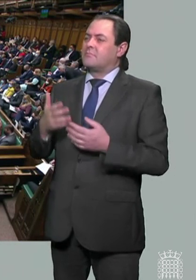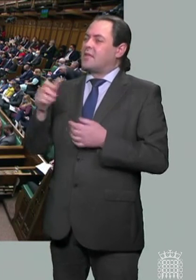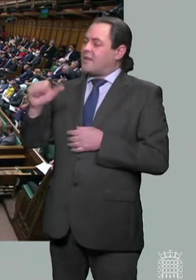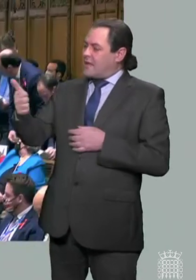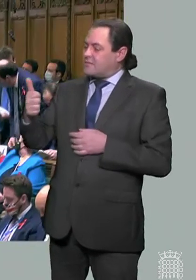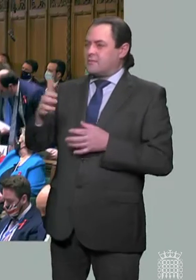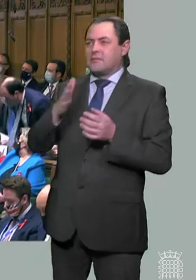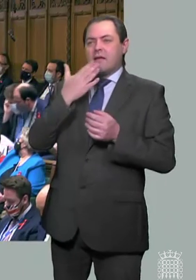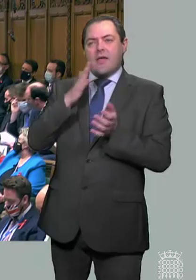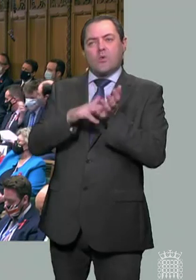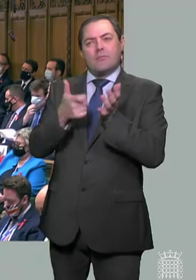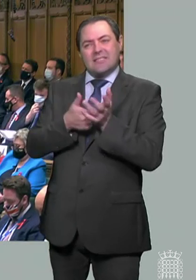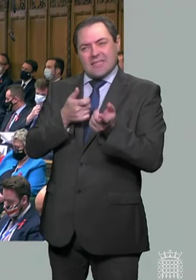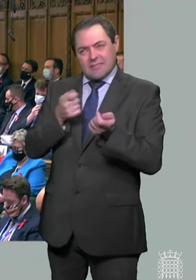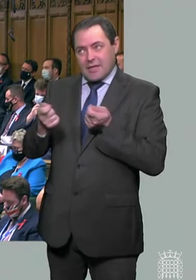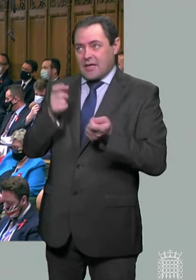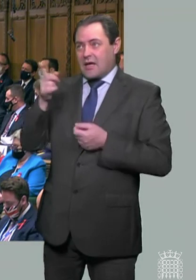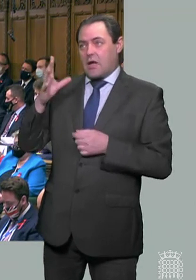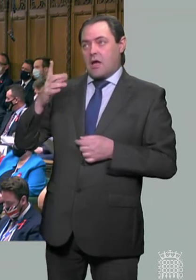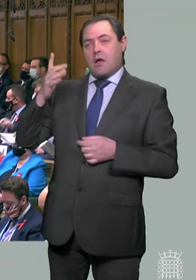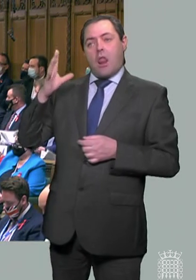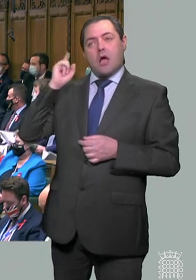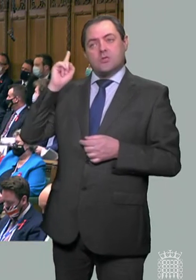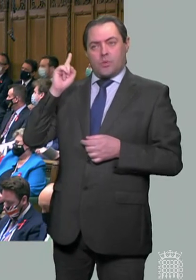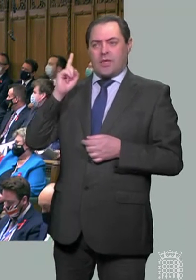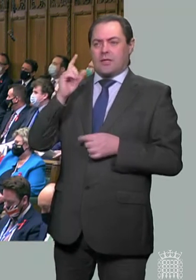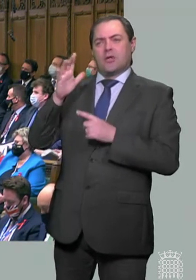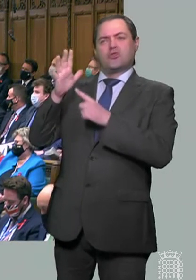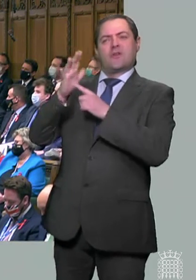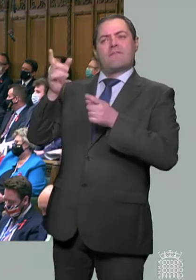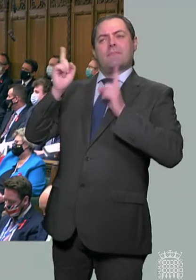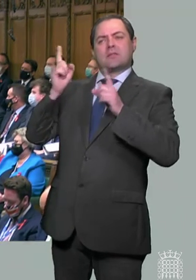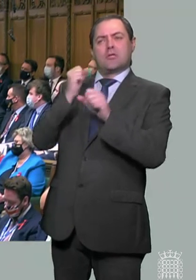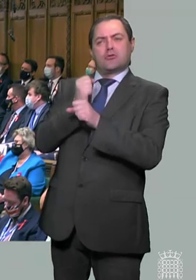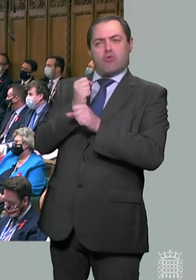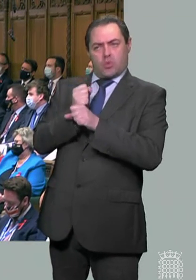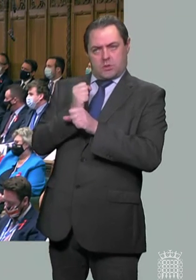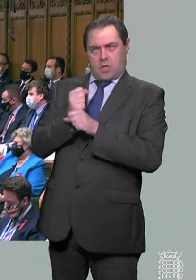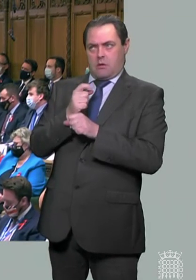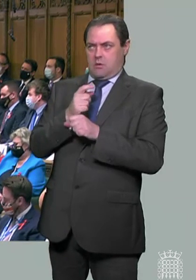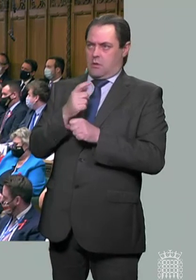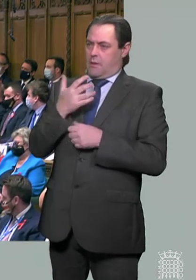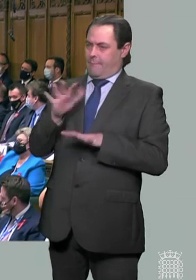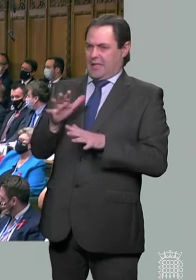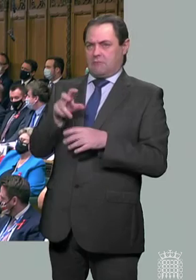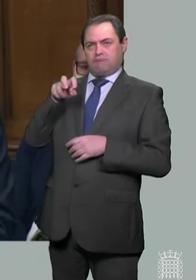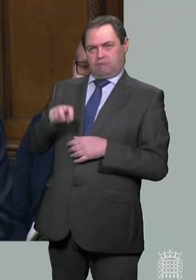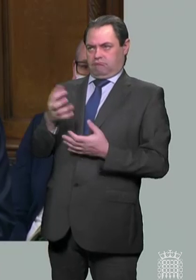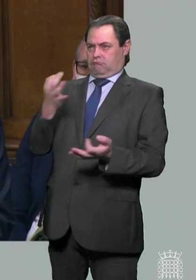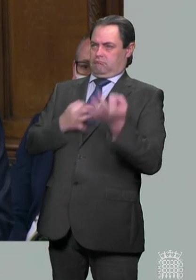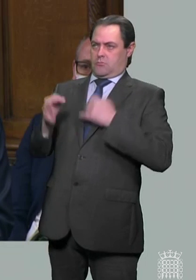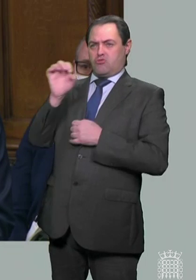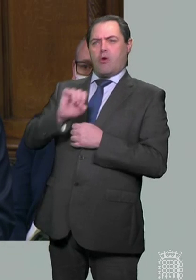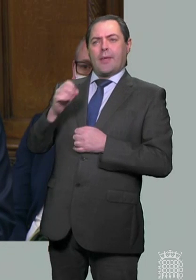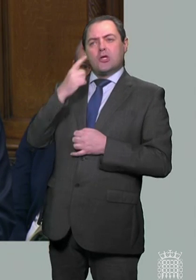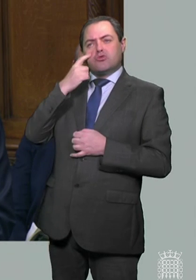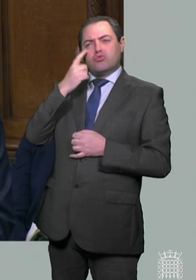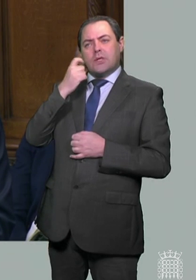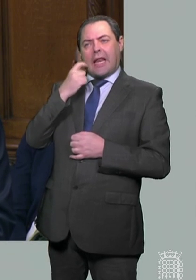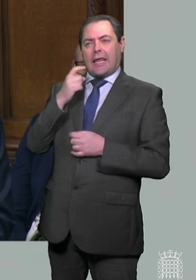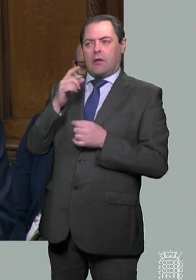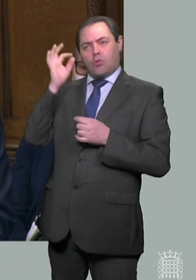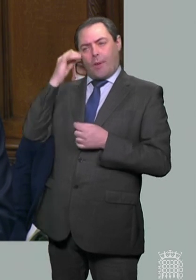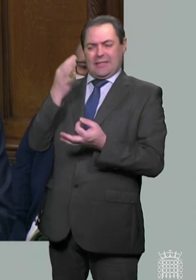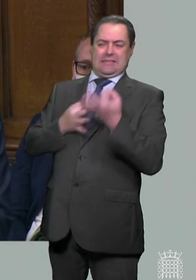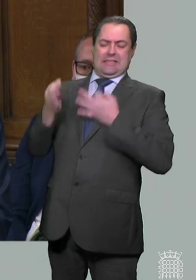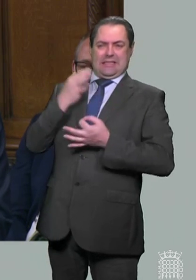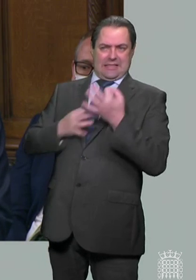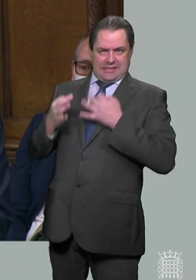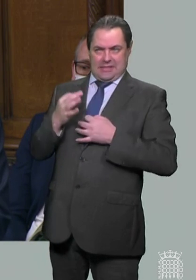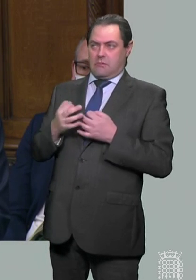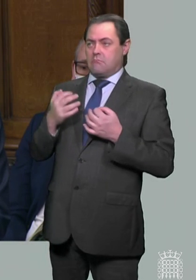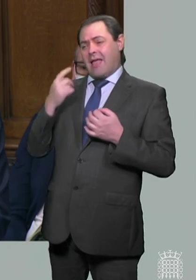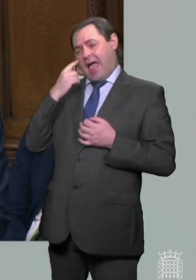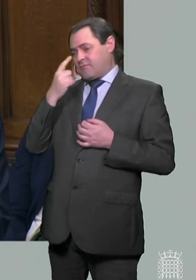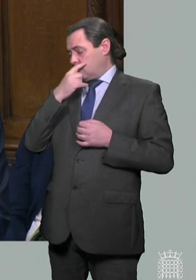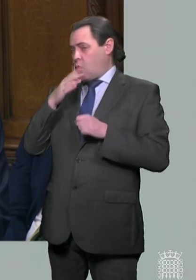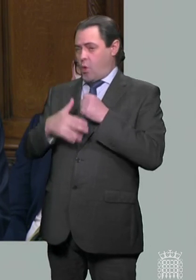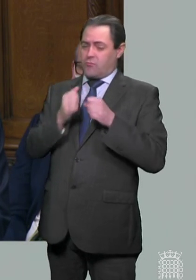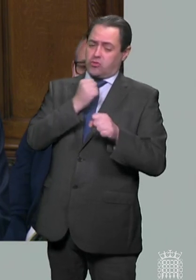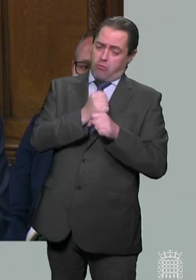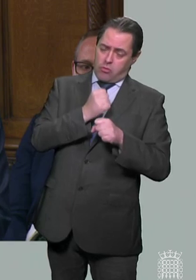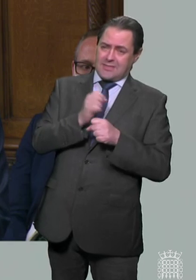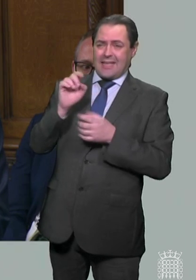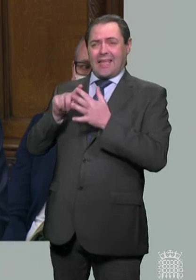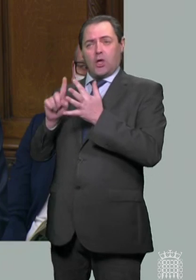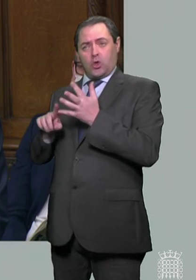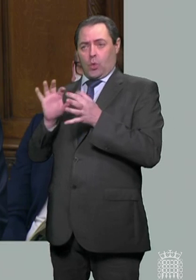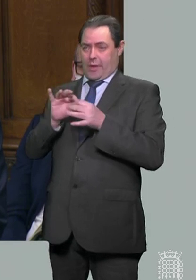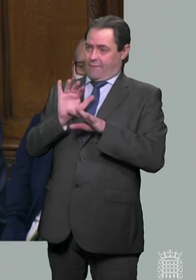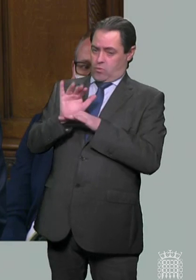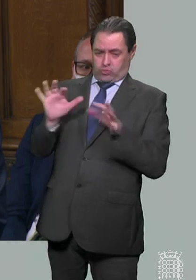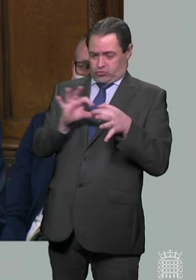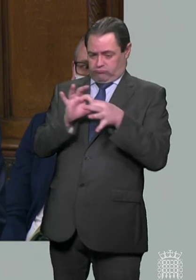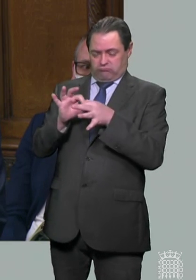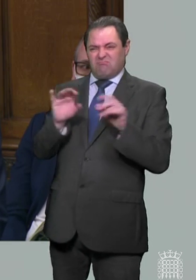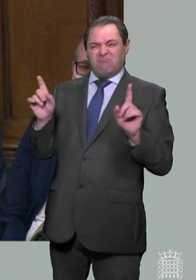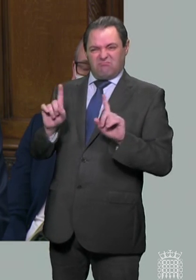Last week, the Chief Minister of Gibraltar, the honourable Fabian Picardo, appeared before the European Scrutiny Committee and gave evidence about the continuing negotiations between Gibraltar and the European Union on their future relationship.